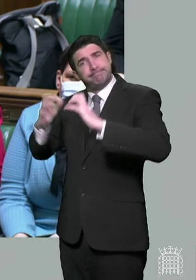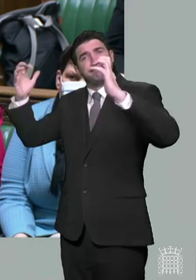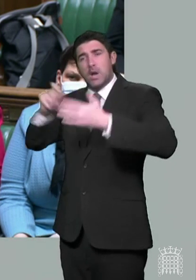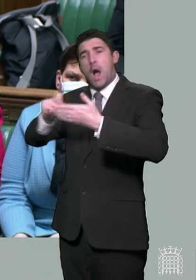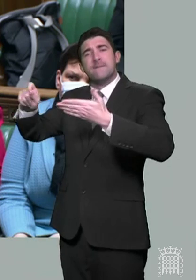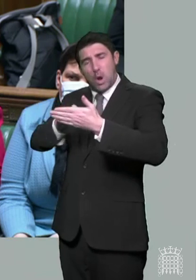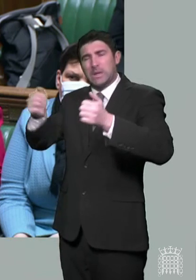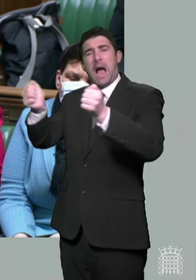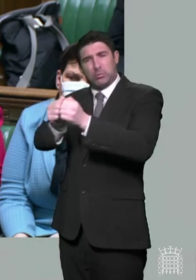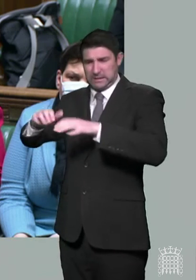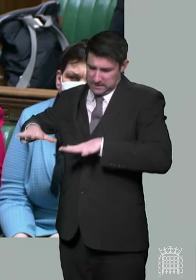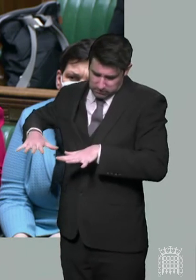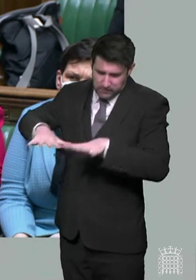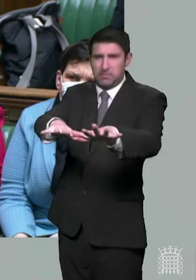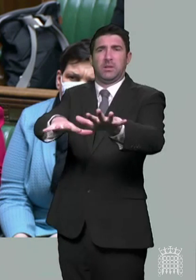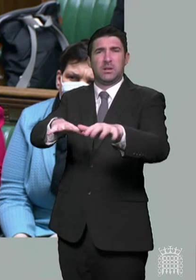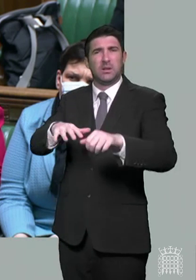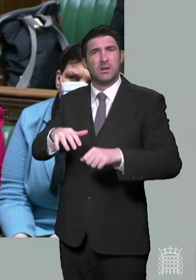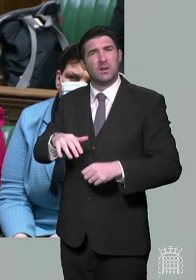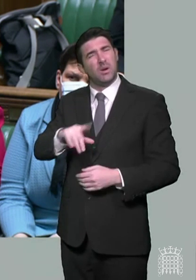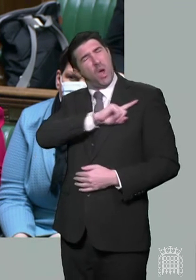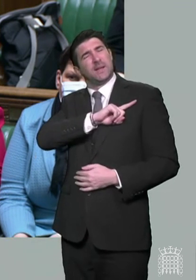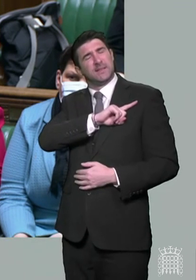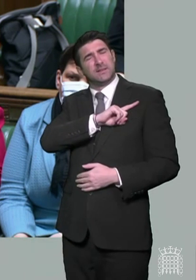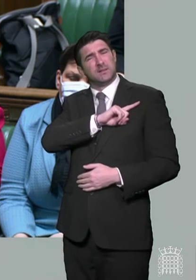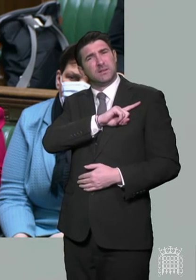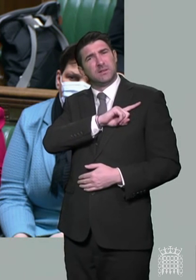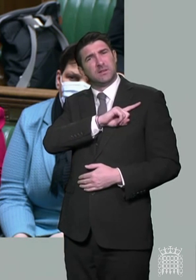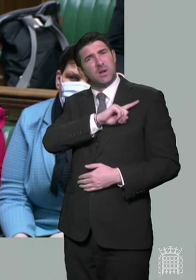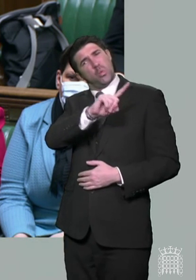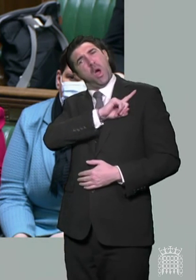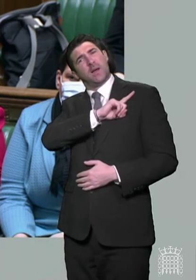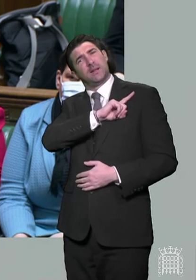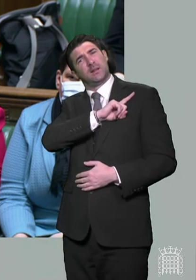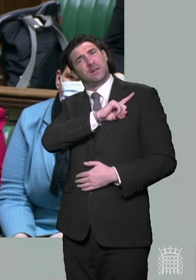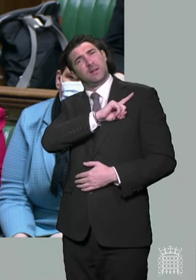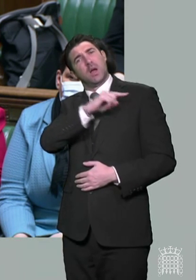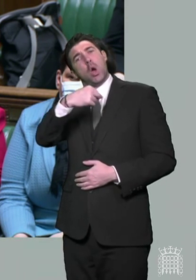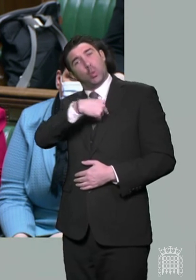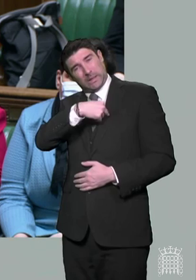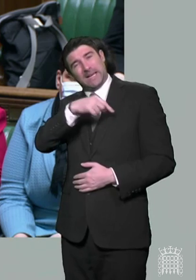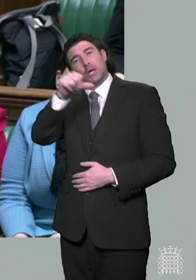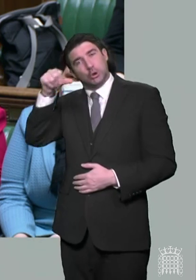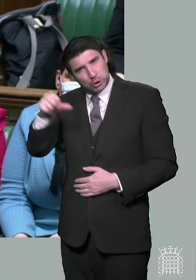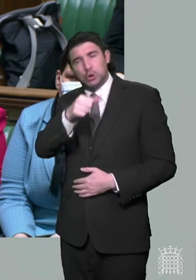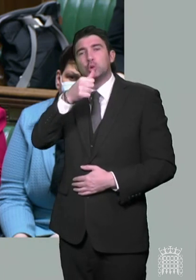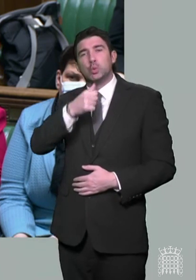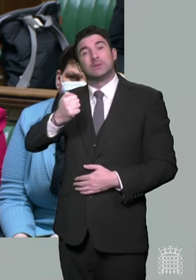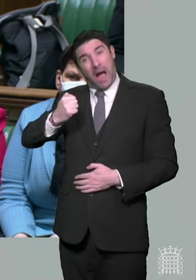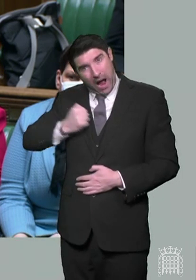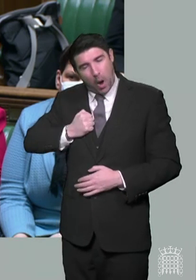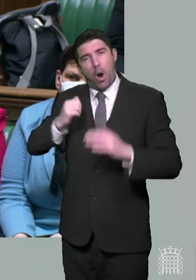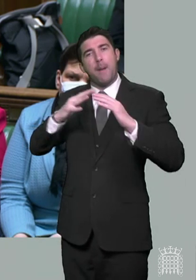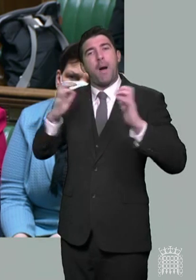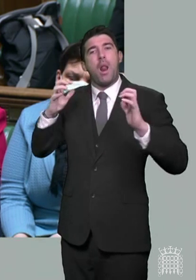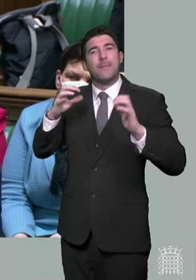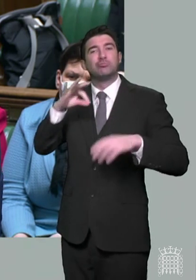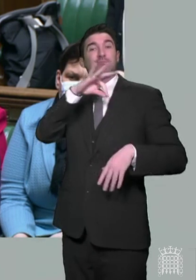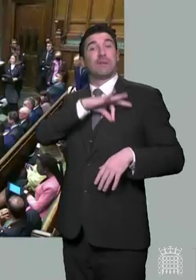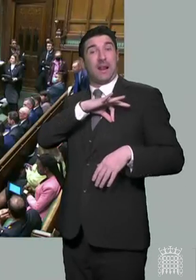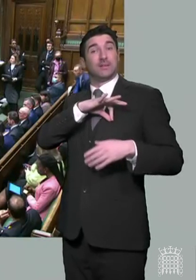Why do we not use parliamentary privilege to get this out there, so that the lawyers cannot attack the sanctions that we must surely bring rapidly today?